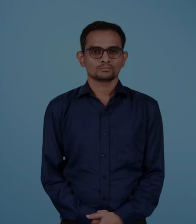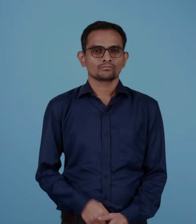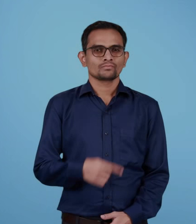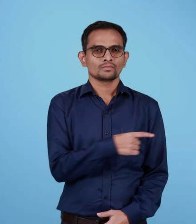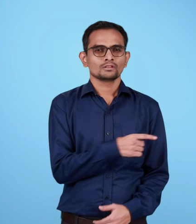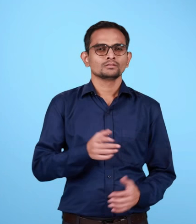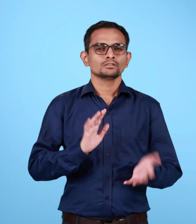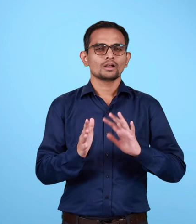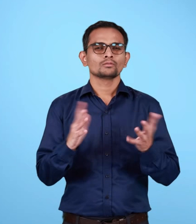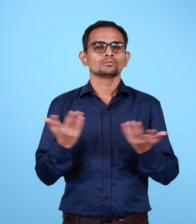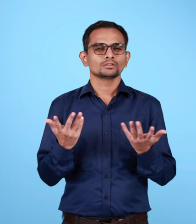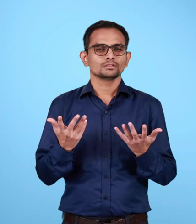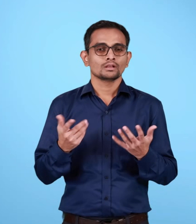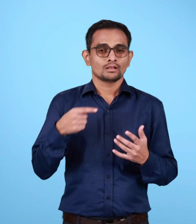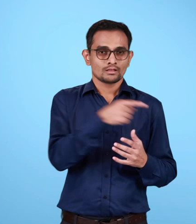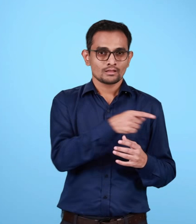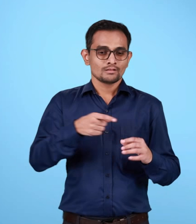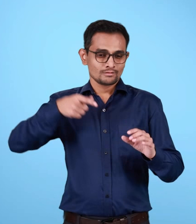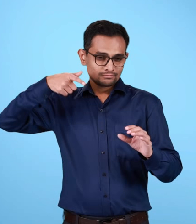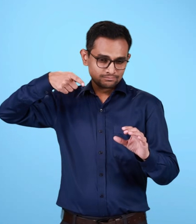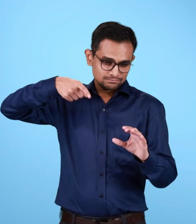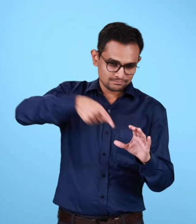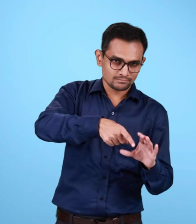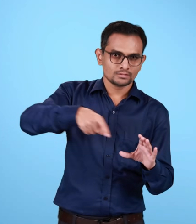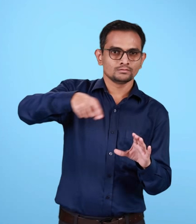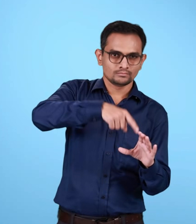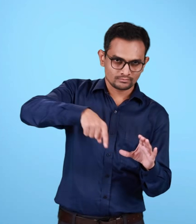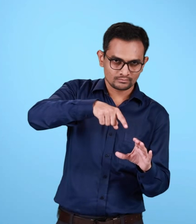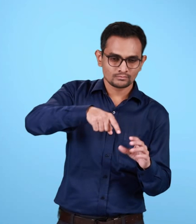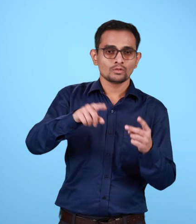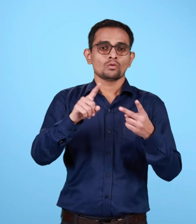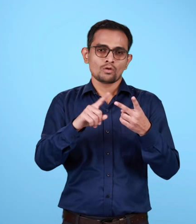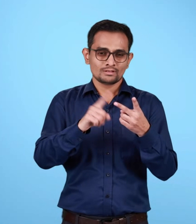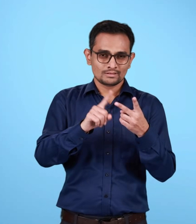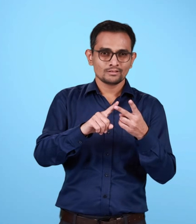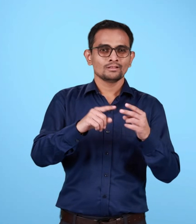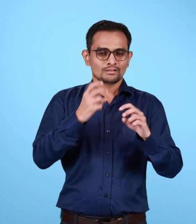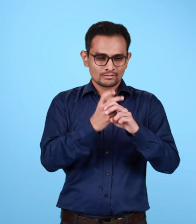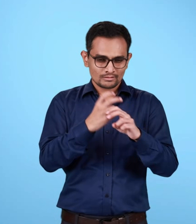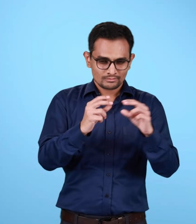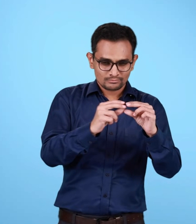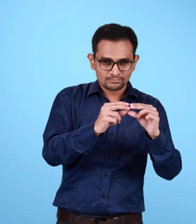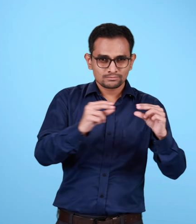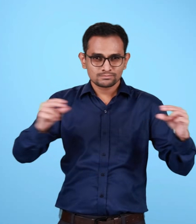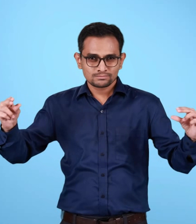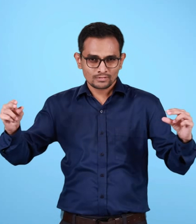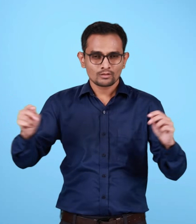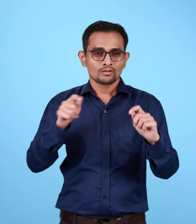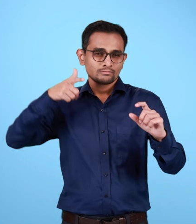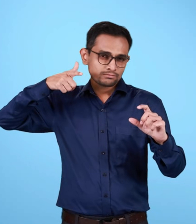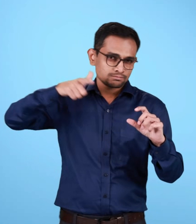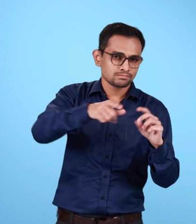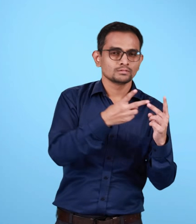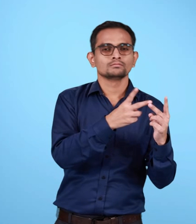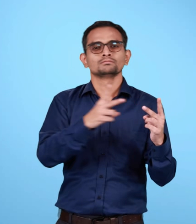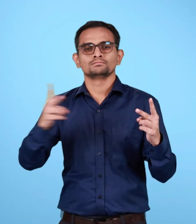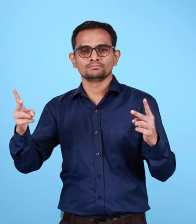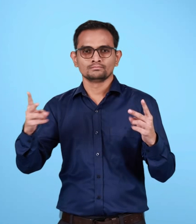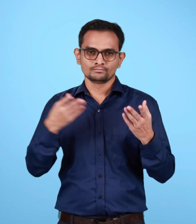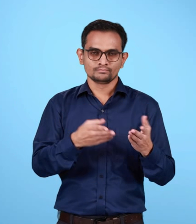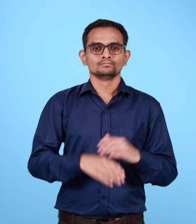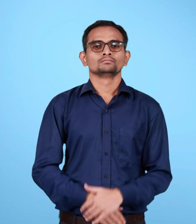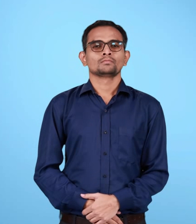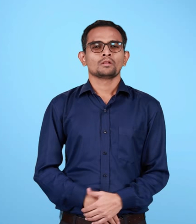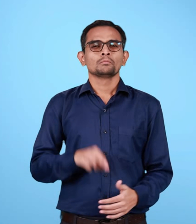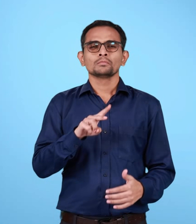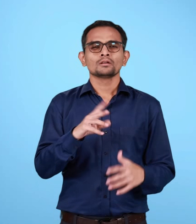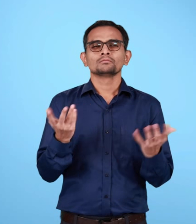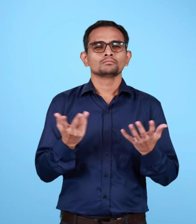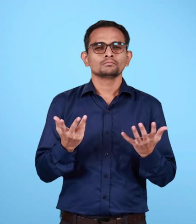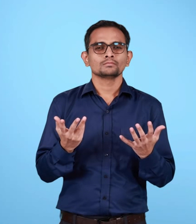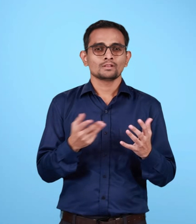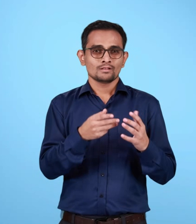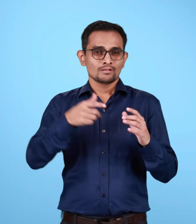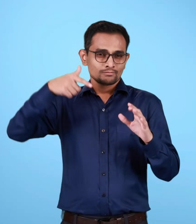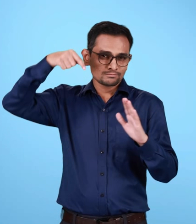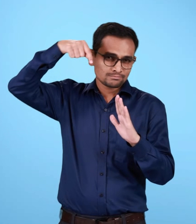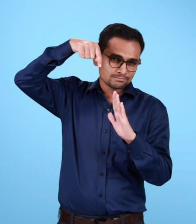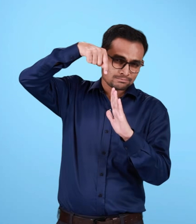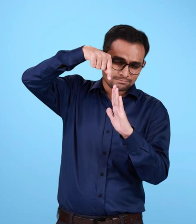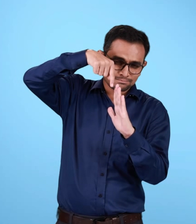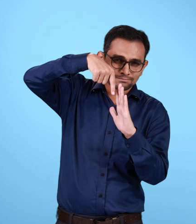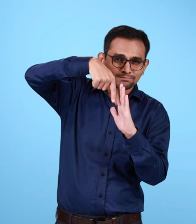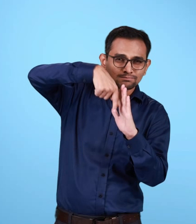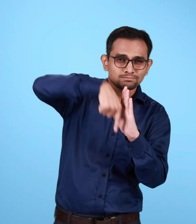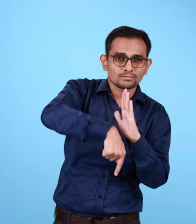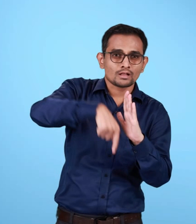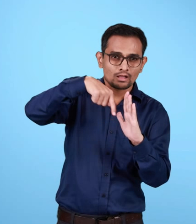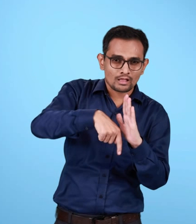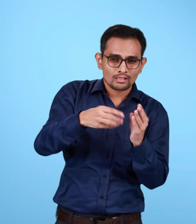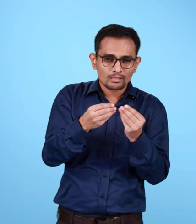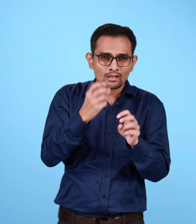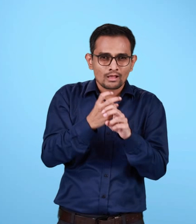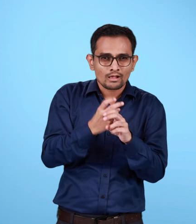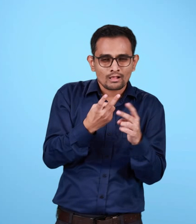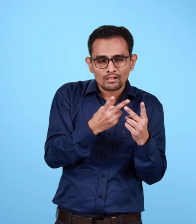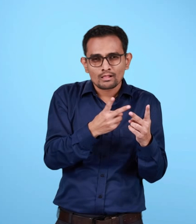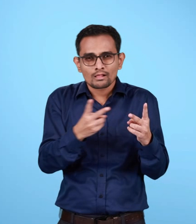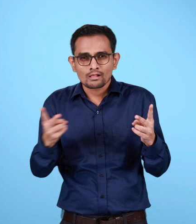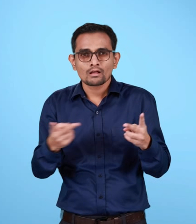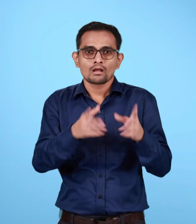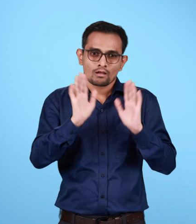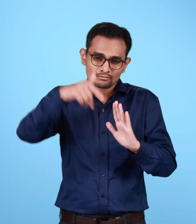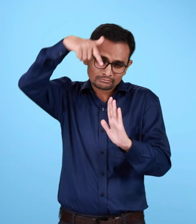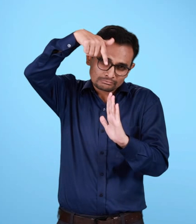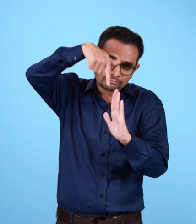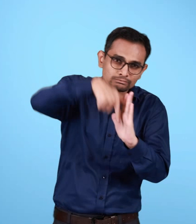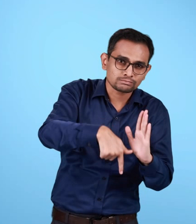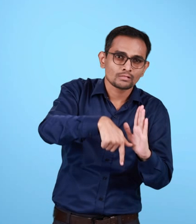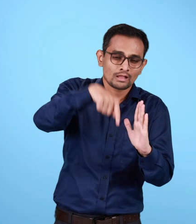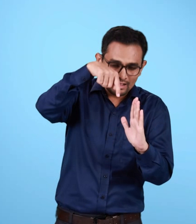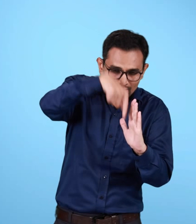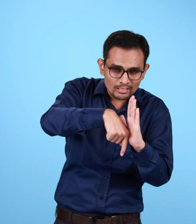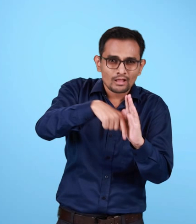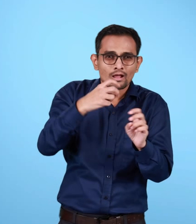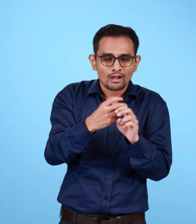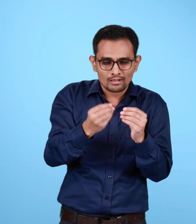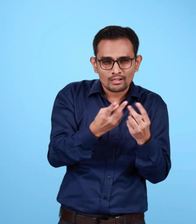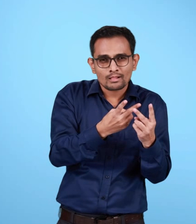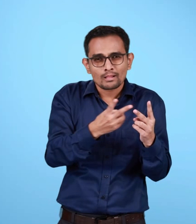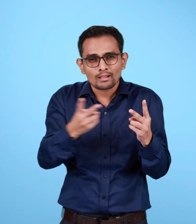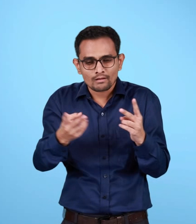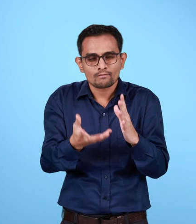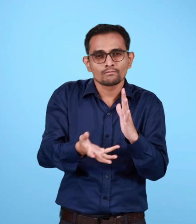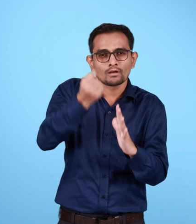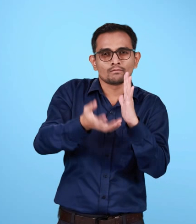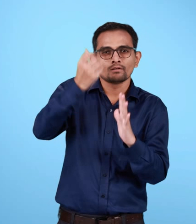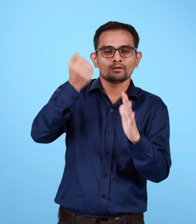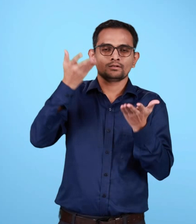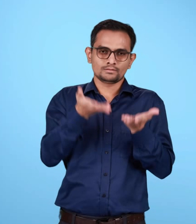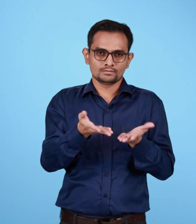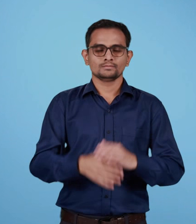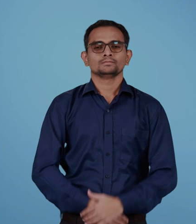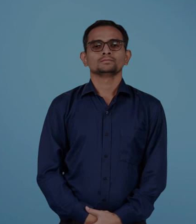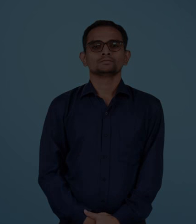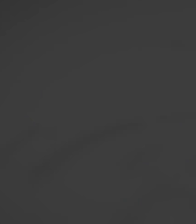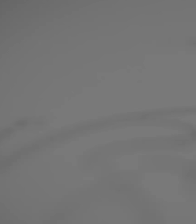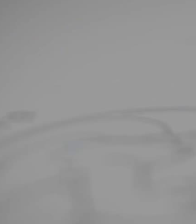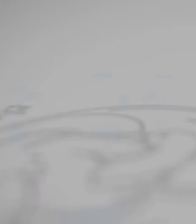This sign refers to a shaft. In shaft mining, shafts are deep bores made to reach mineral deposits that lie at great depths.